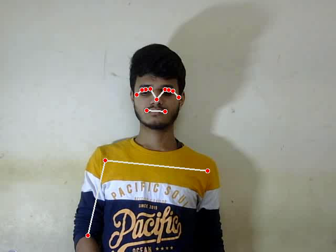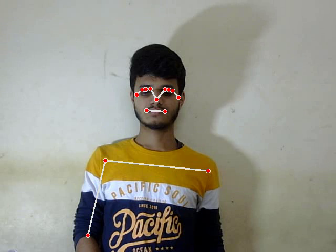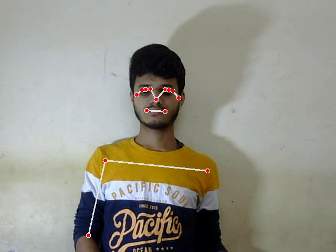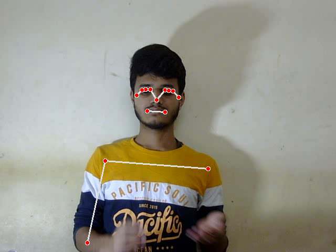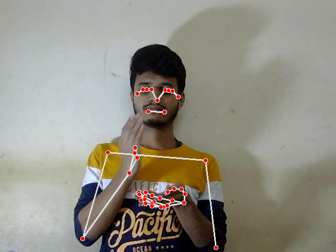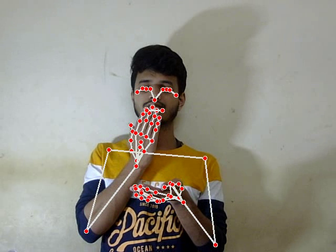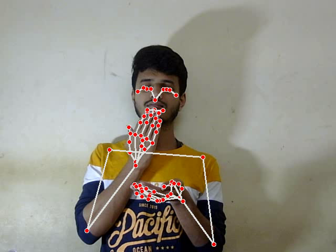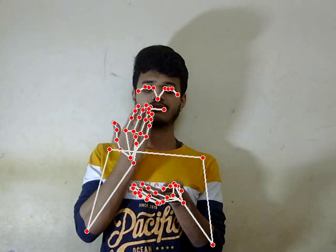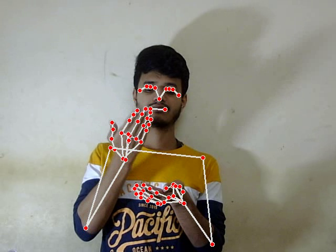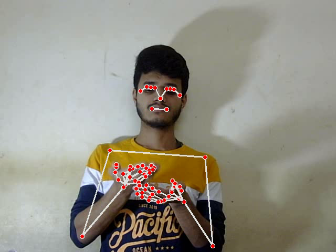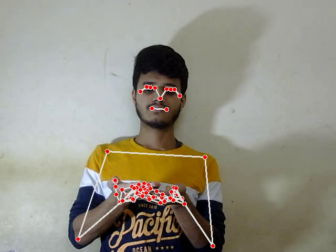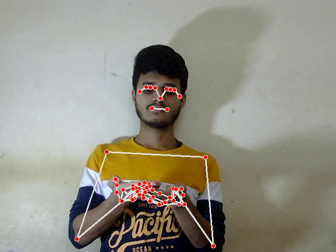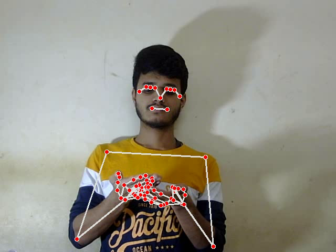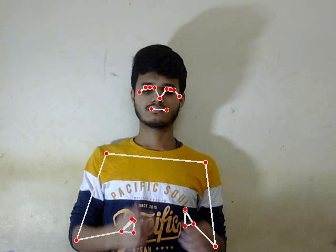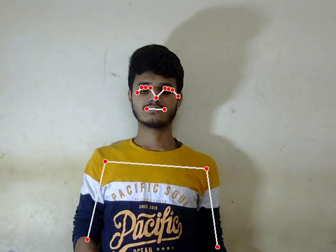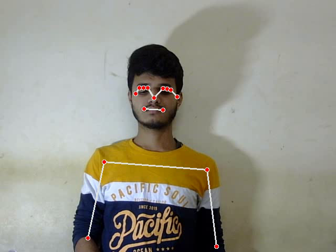good